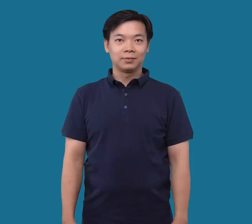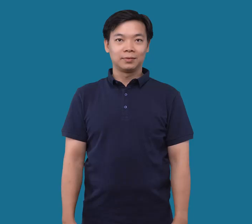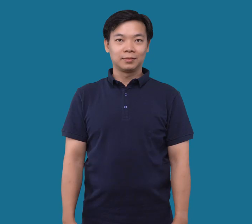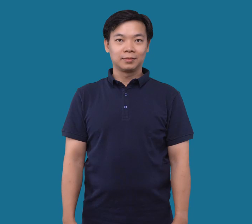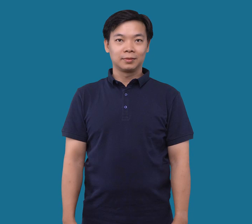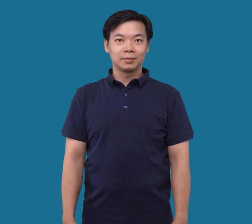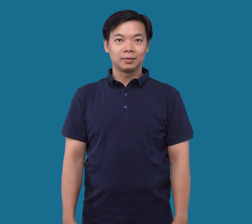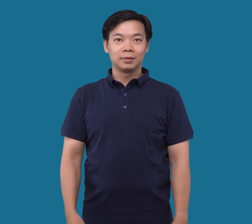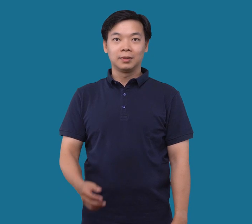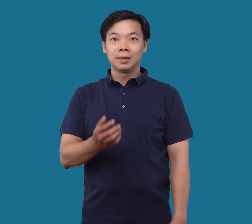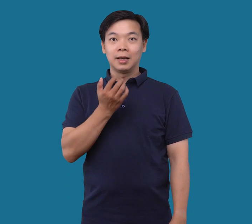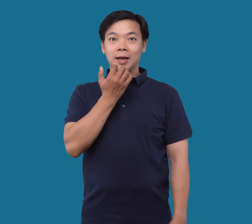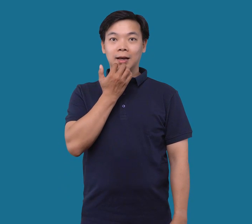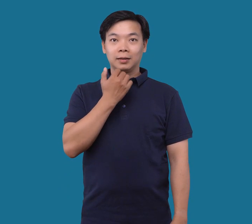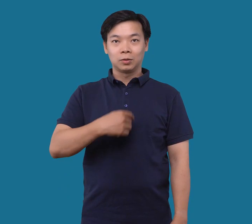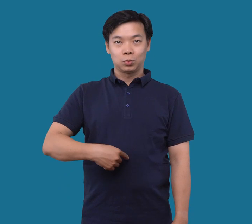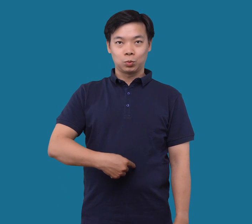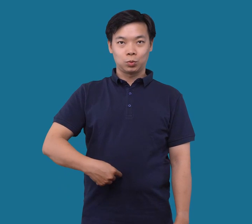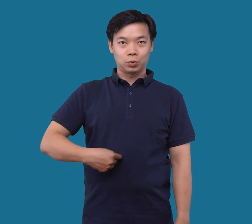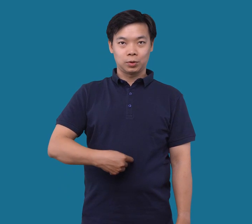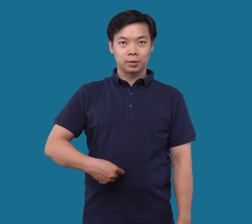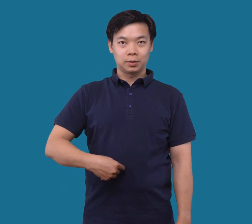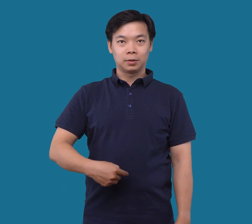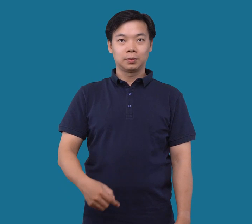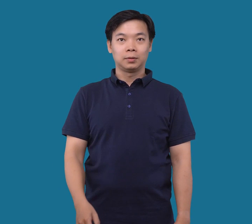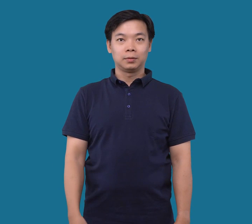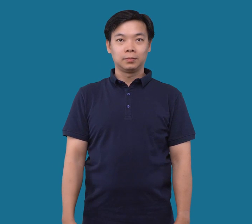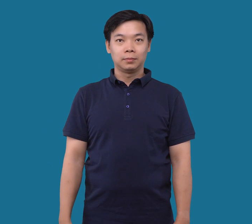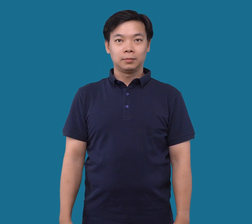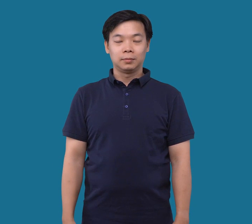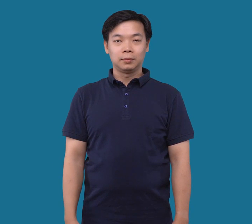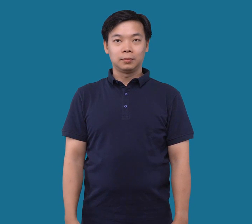anh ruột